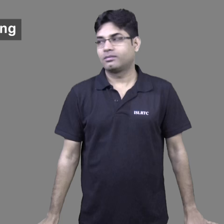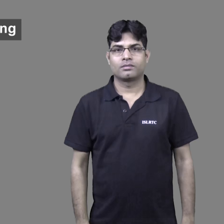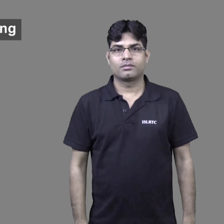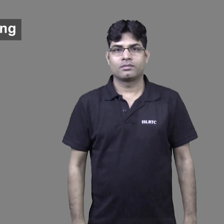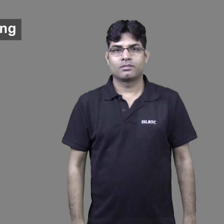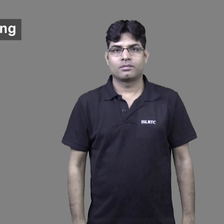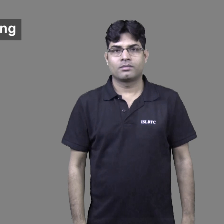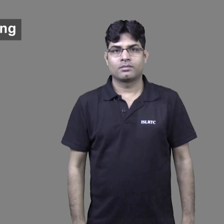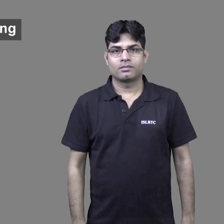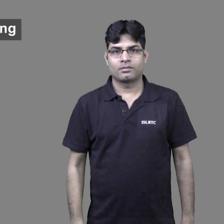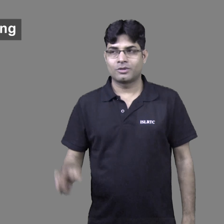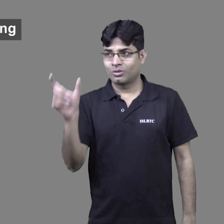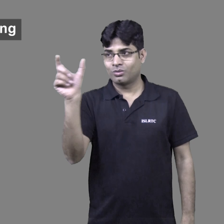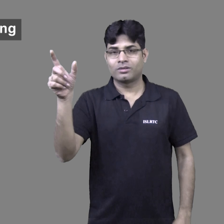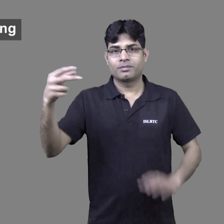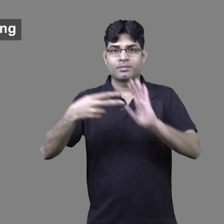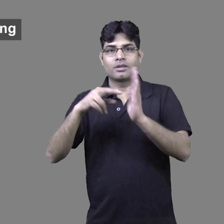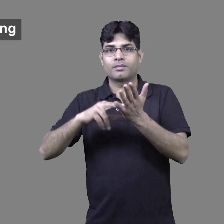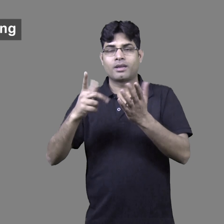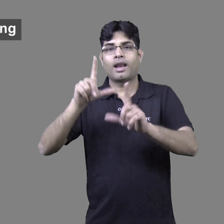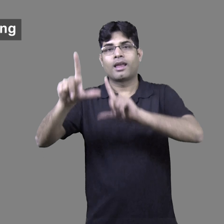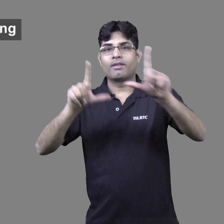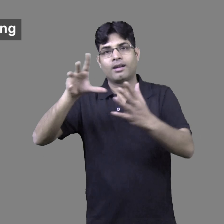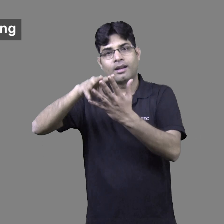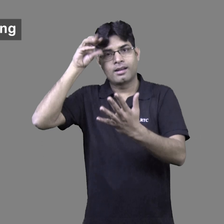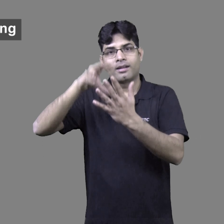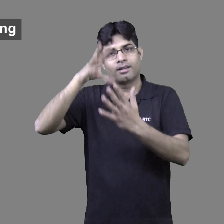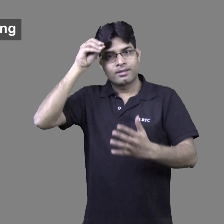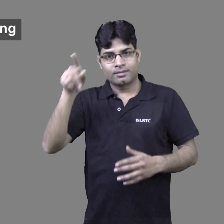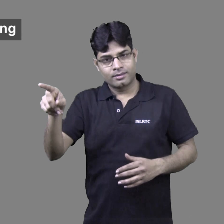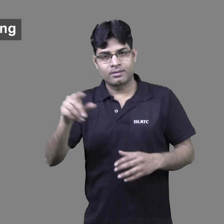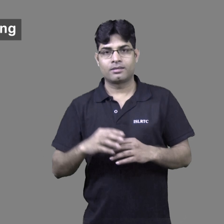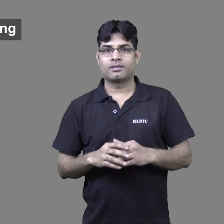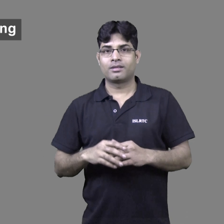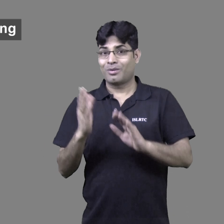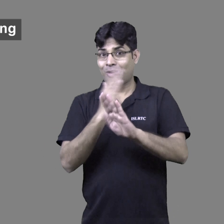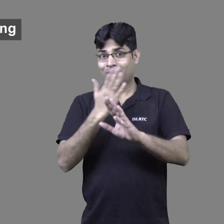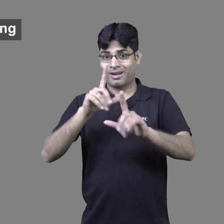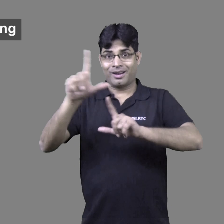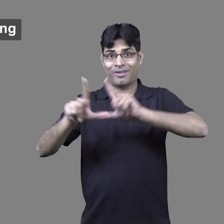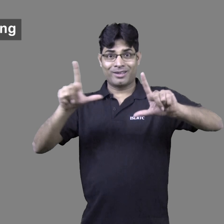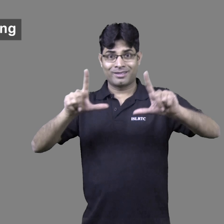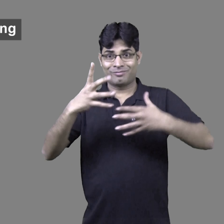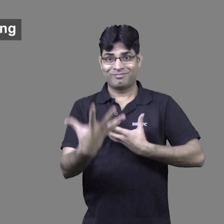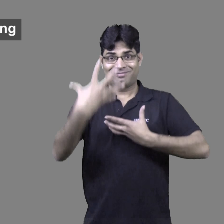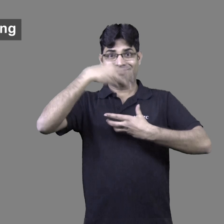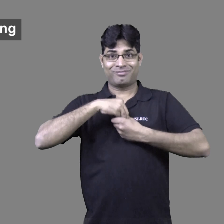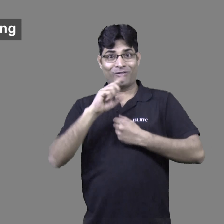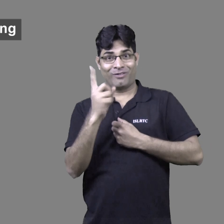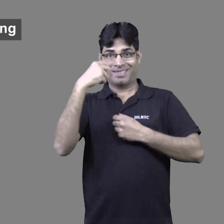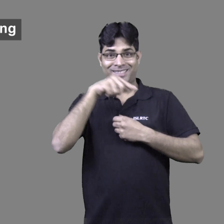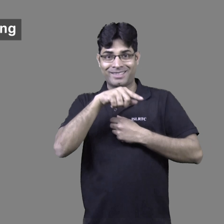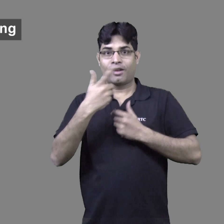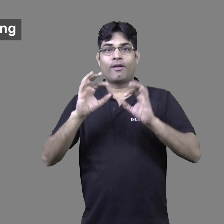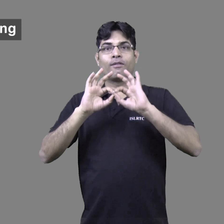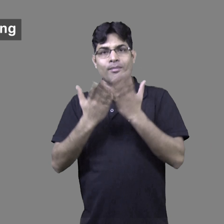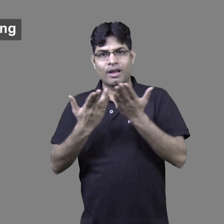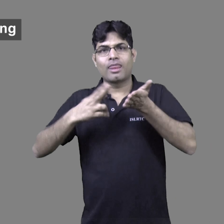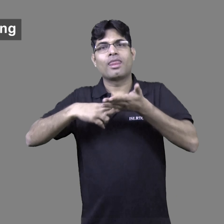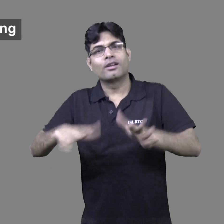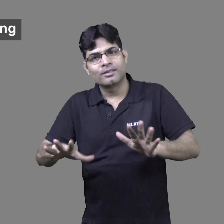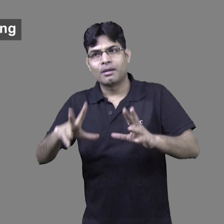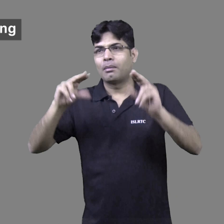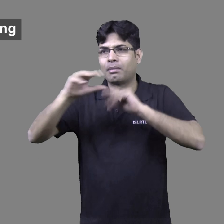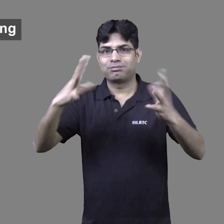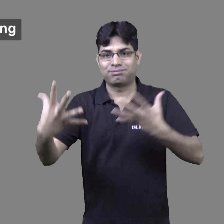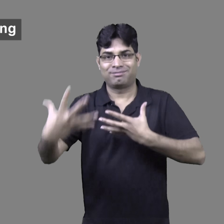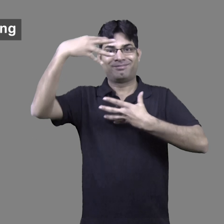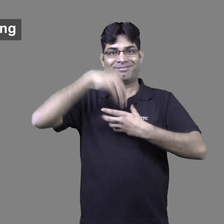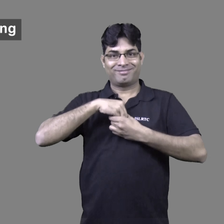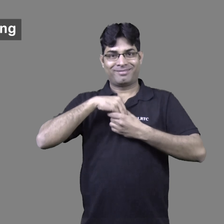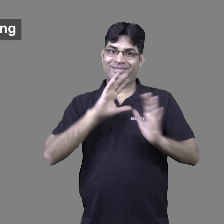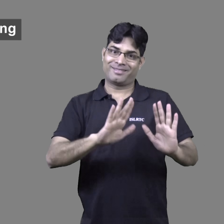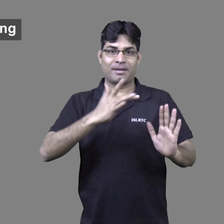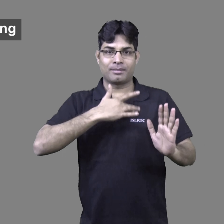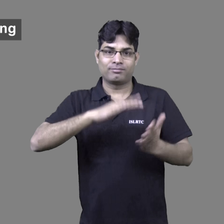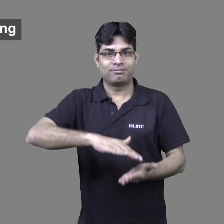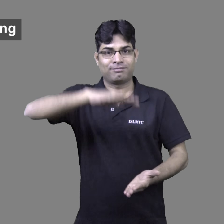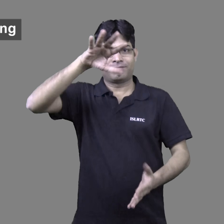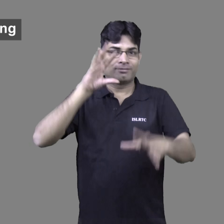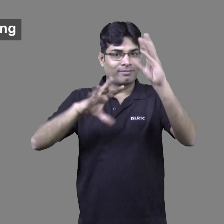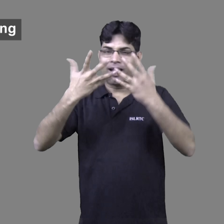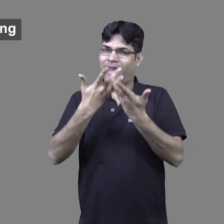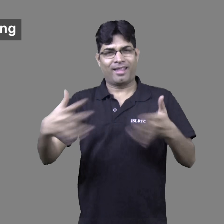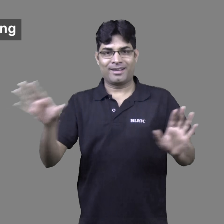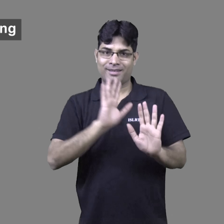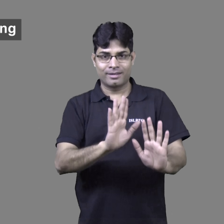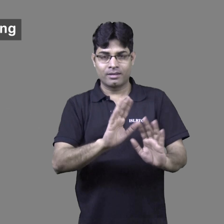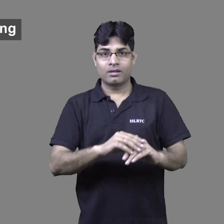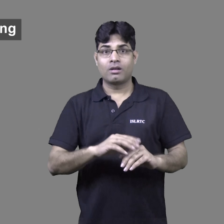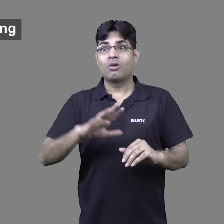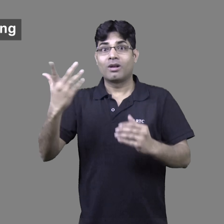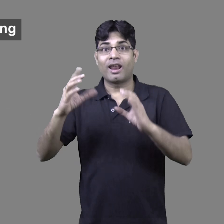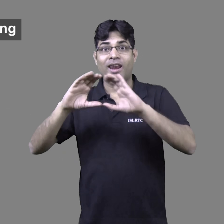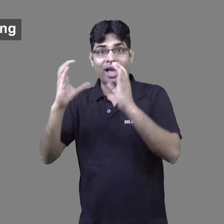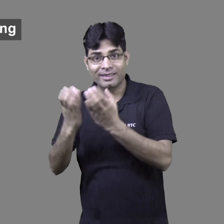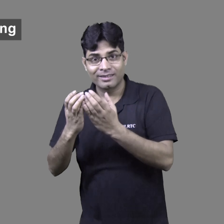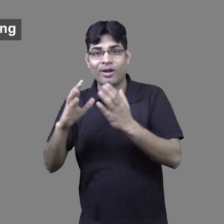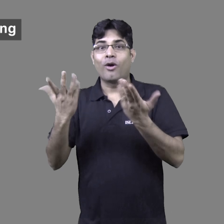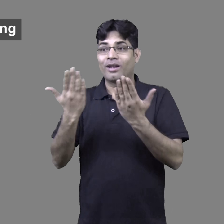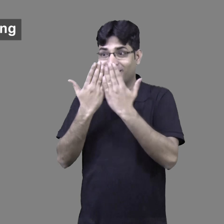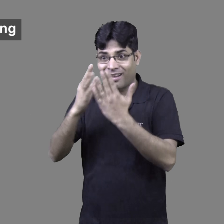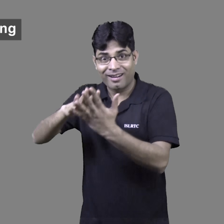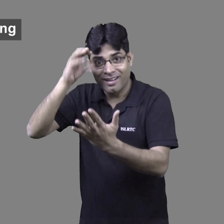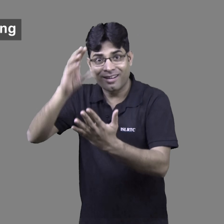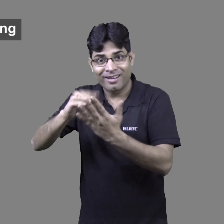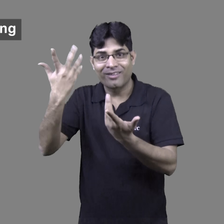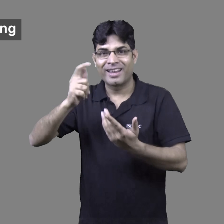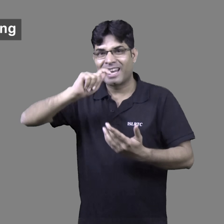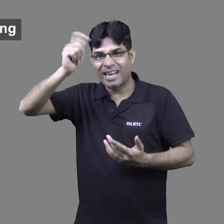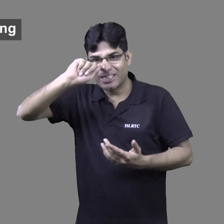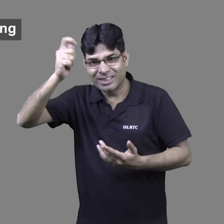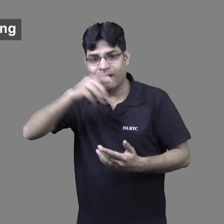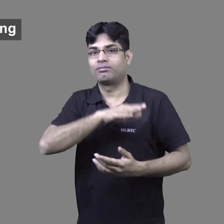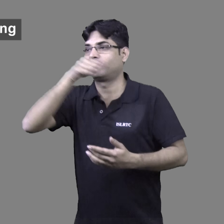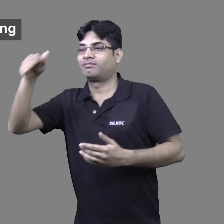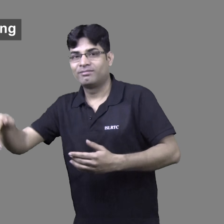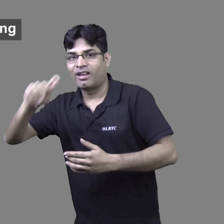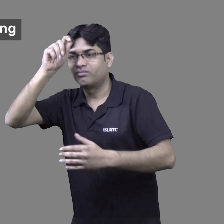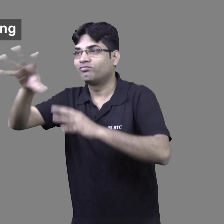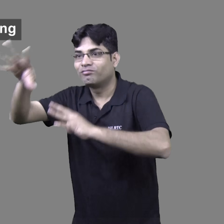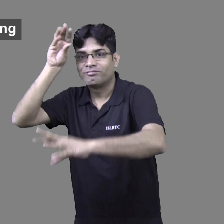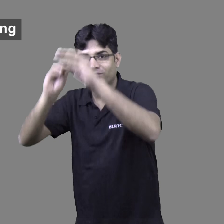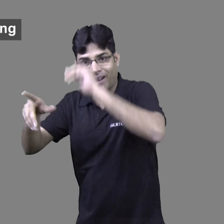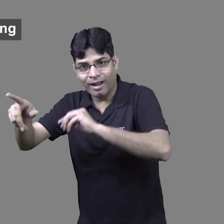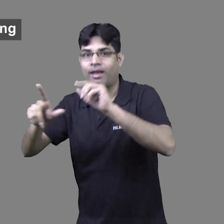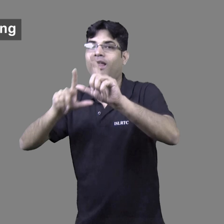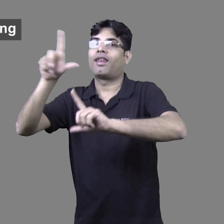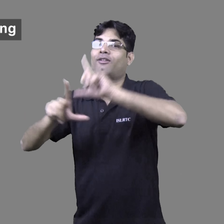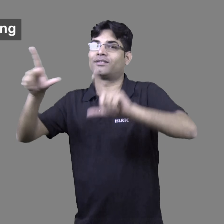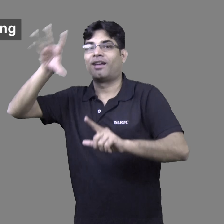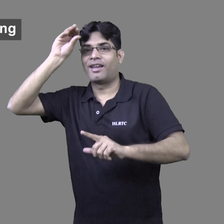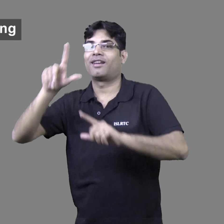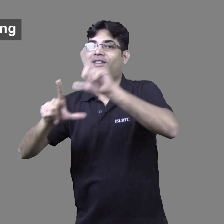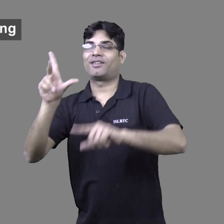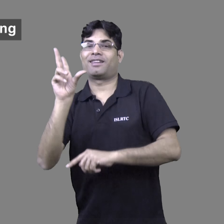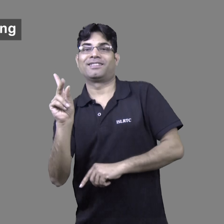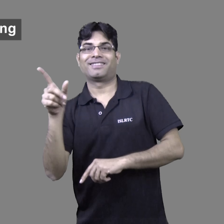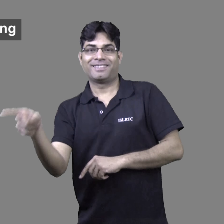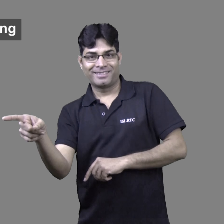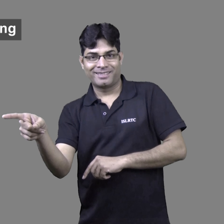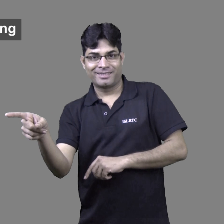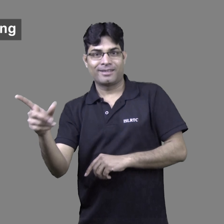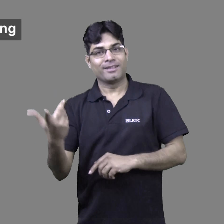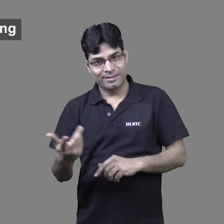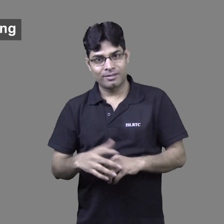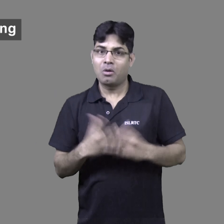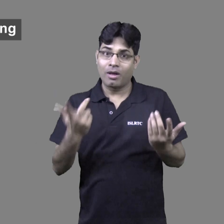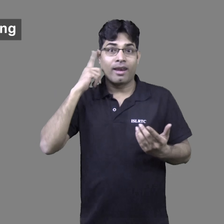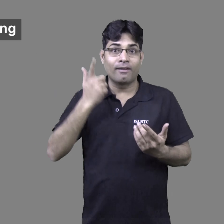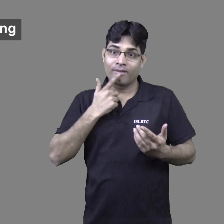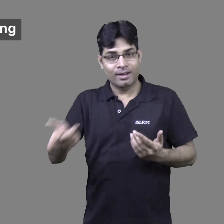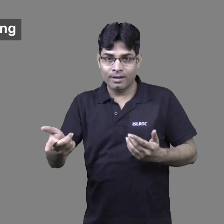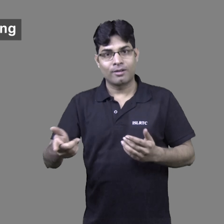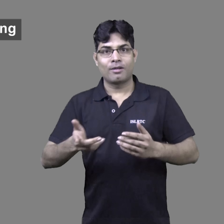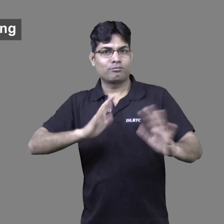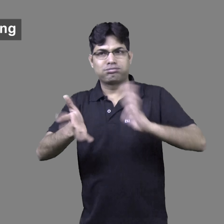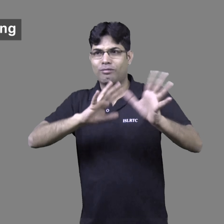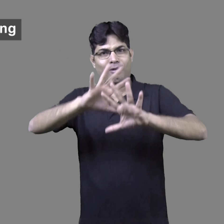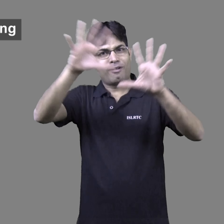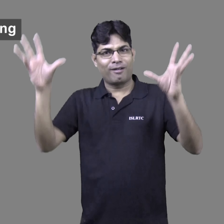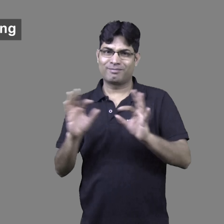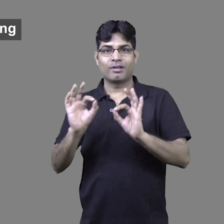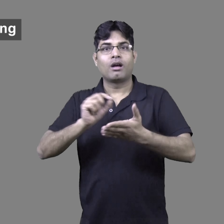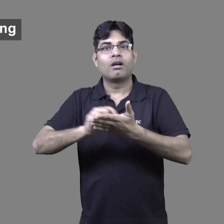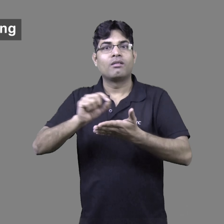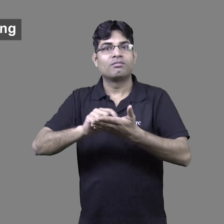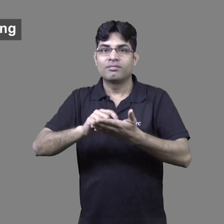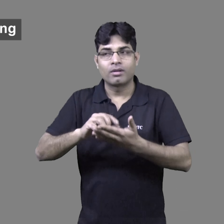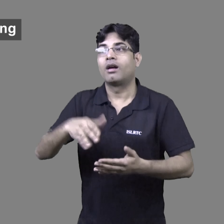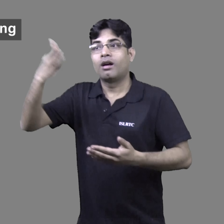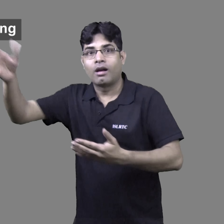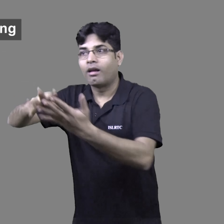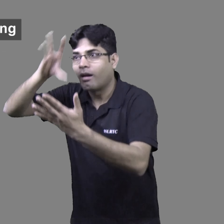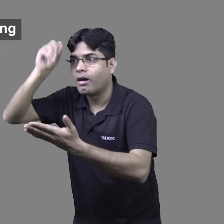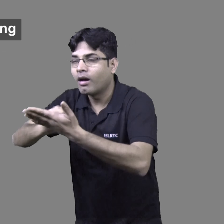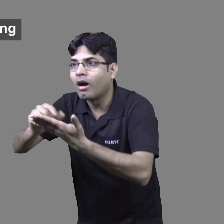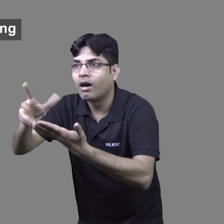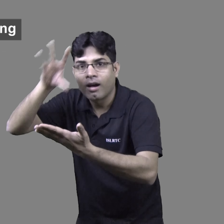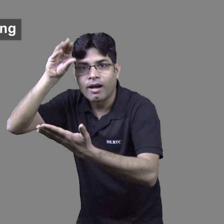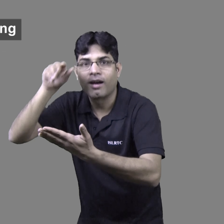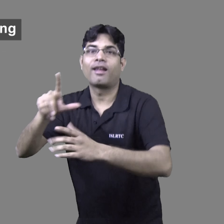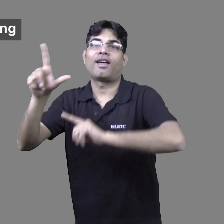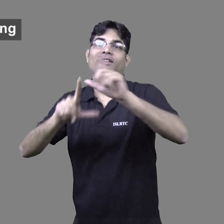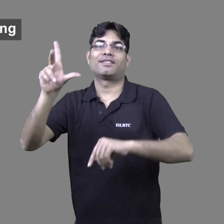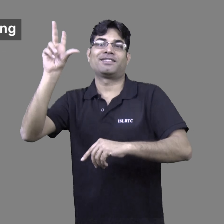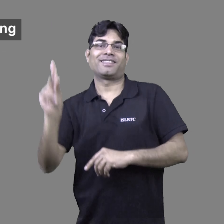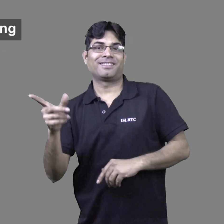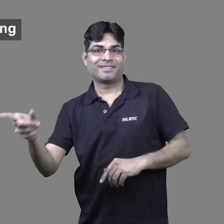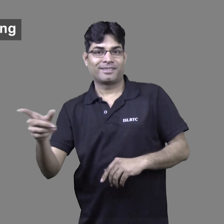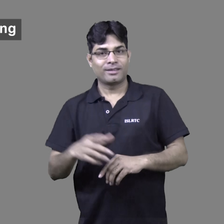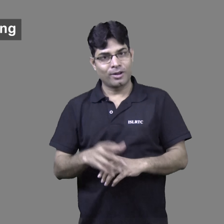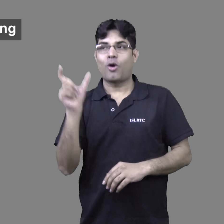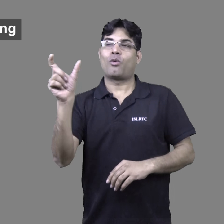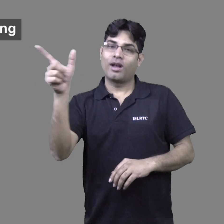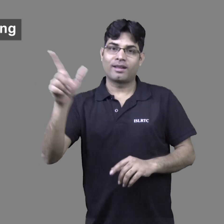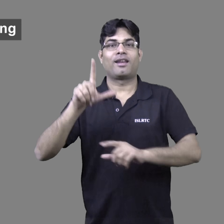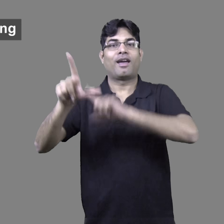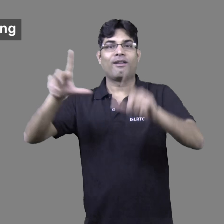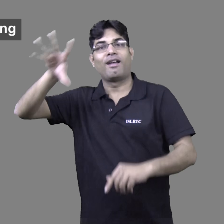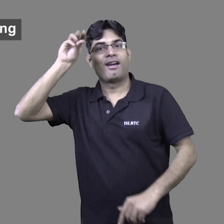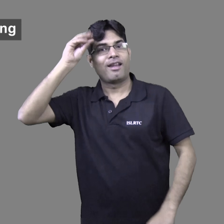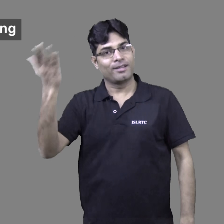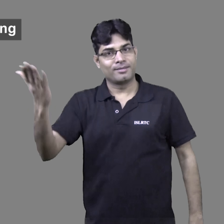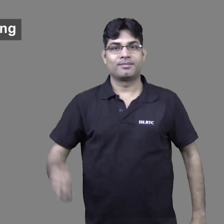Language Learning